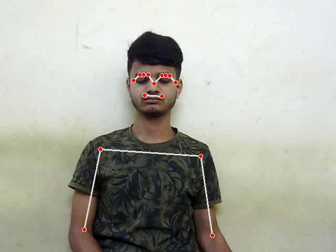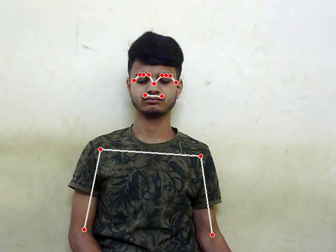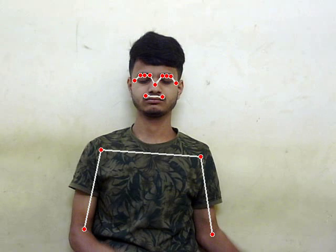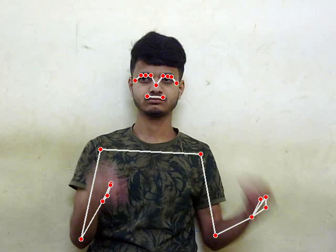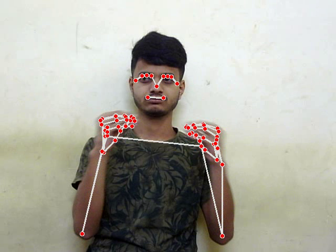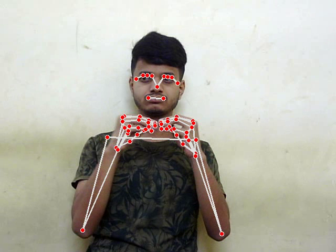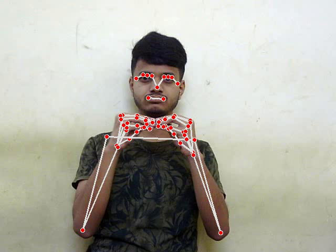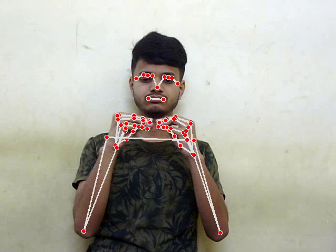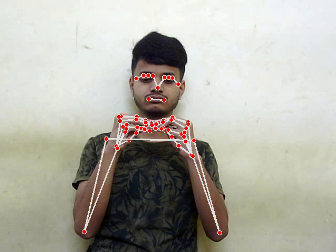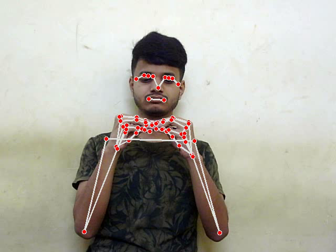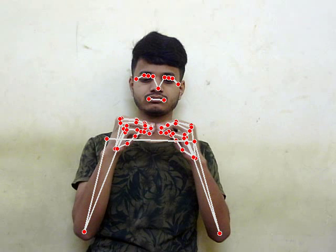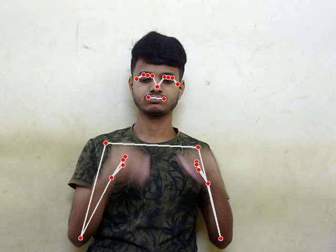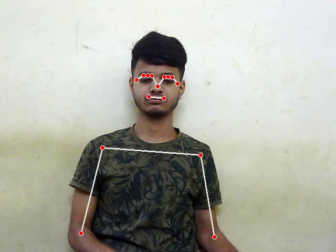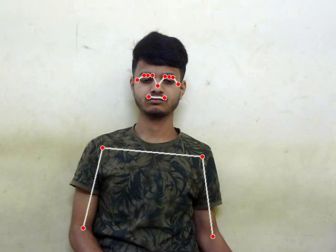more